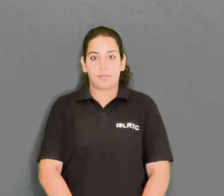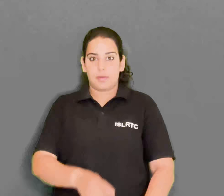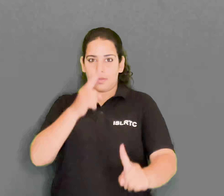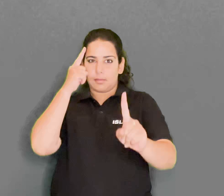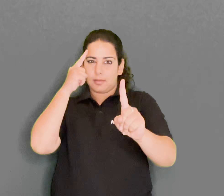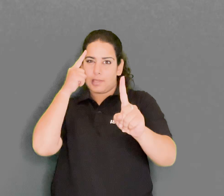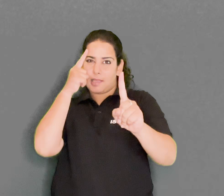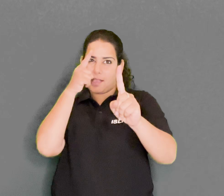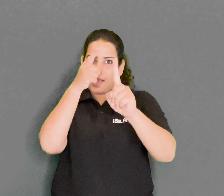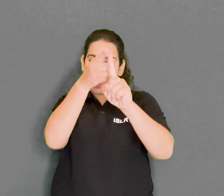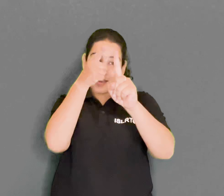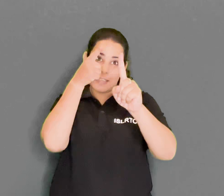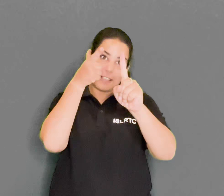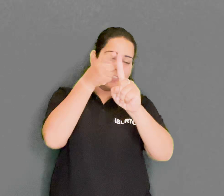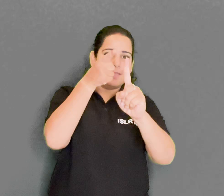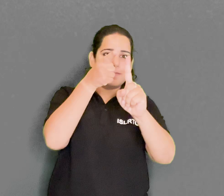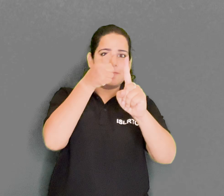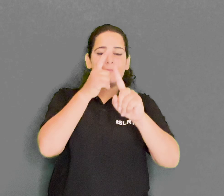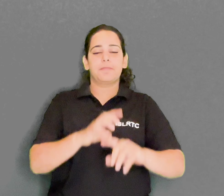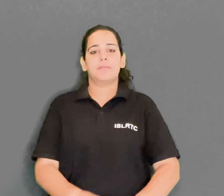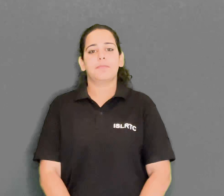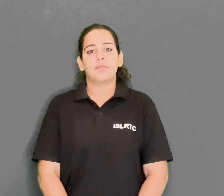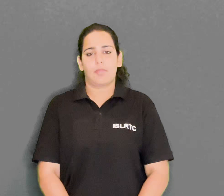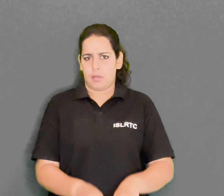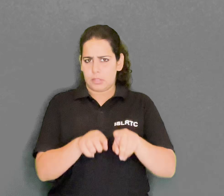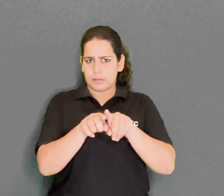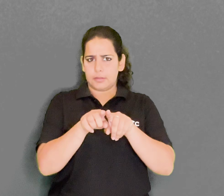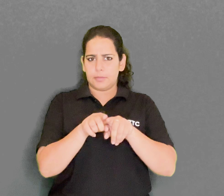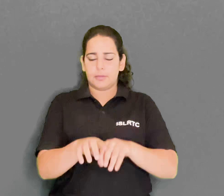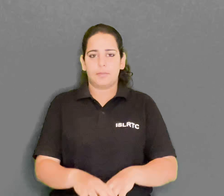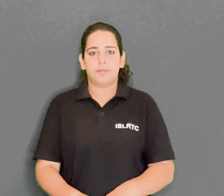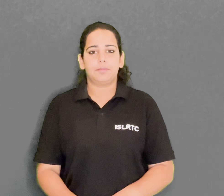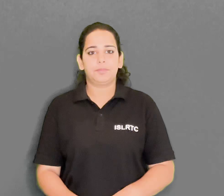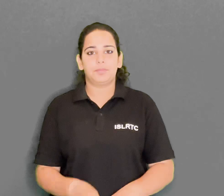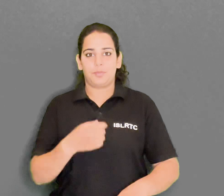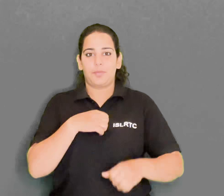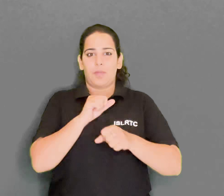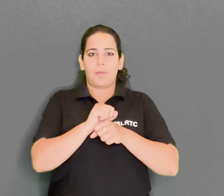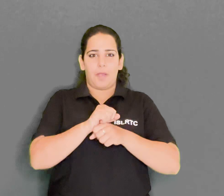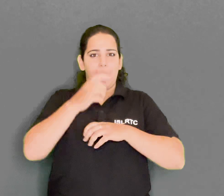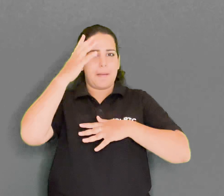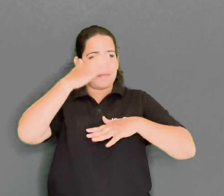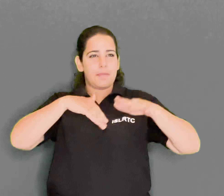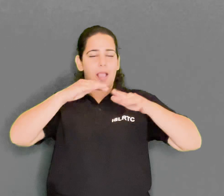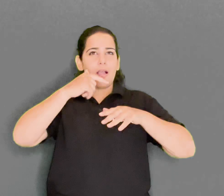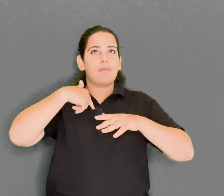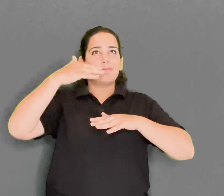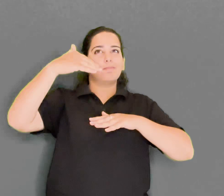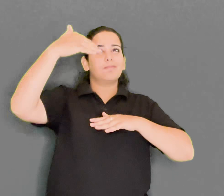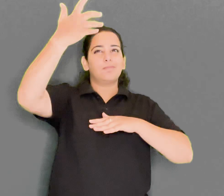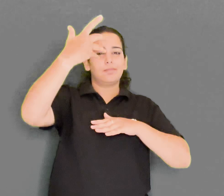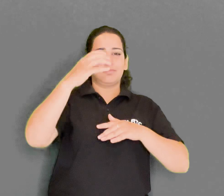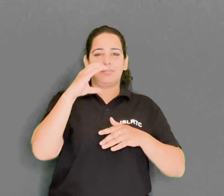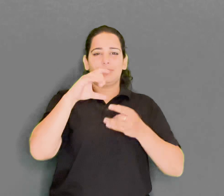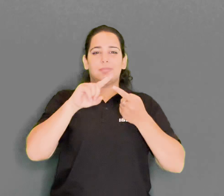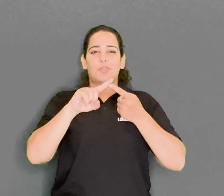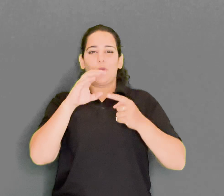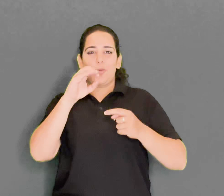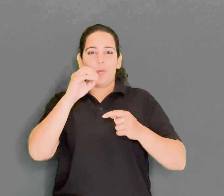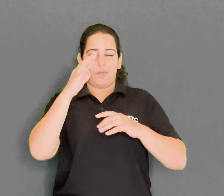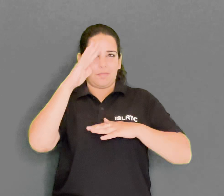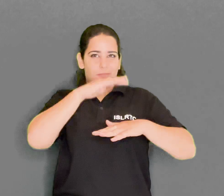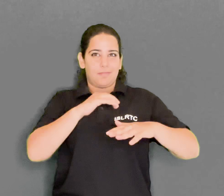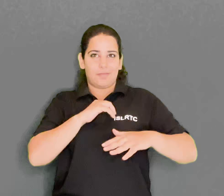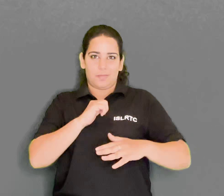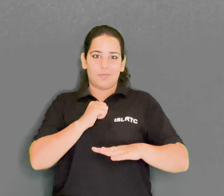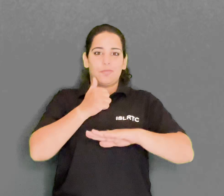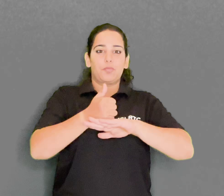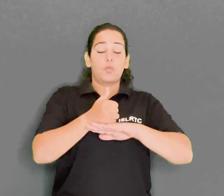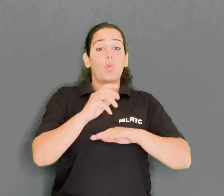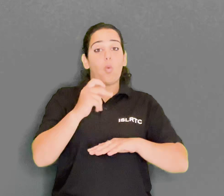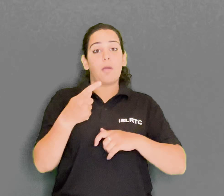Enhancing Intensify, increase or further improve the quality, value or extent of